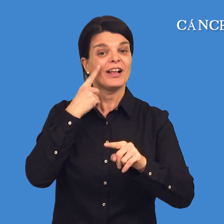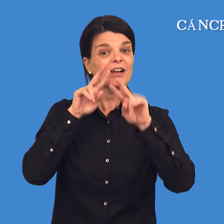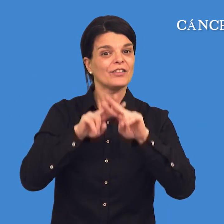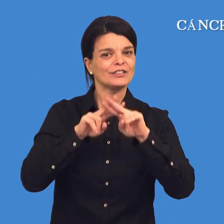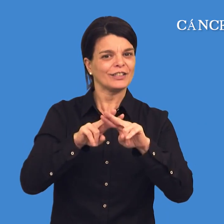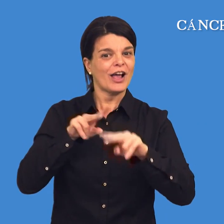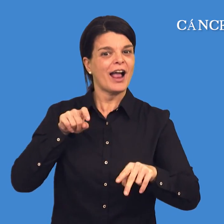revisar